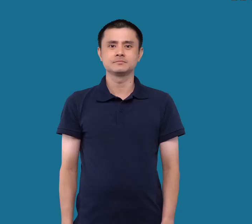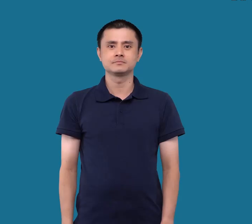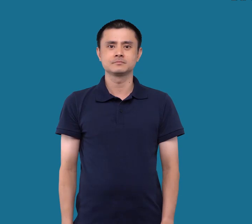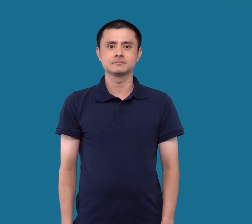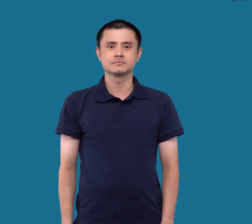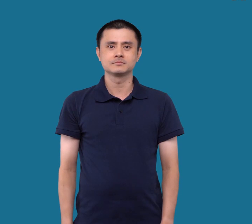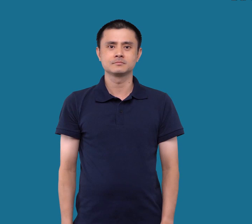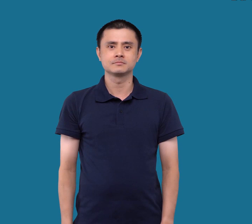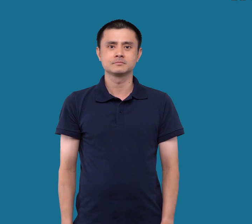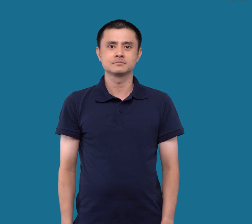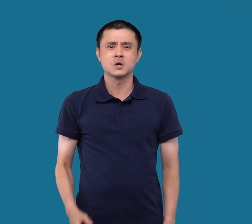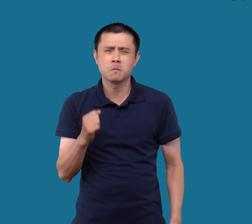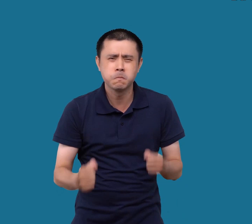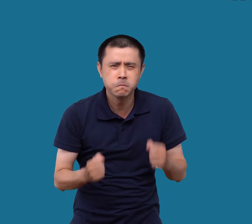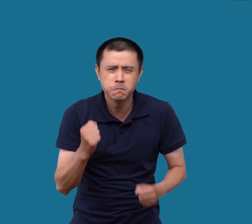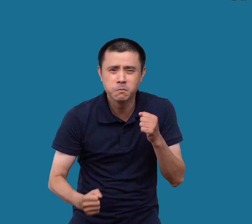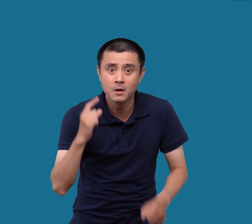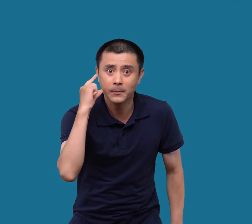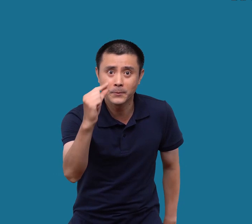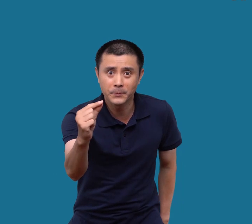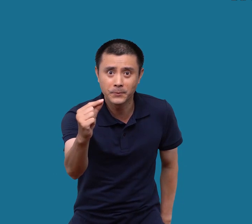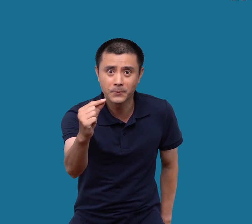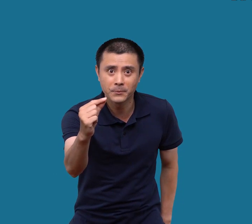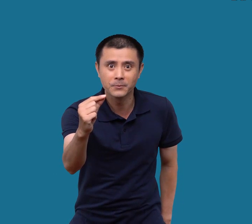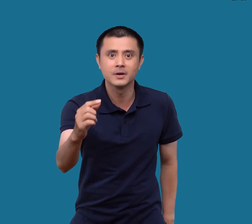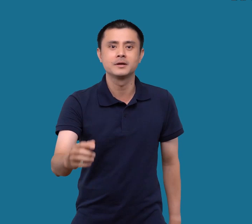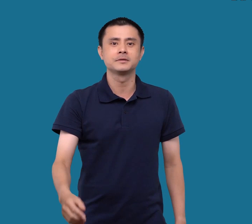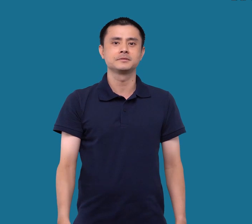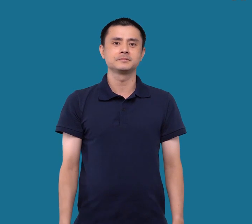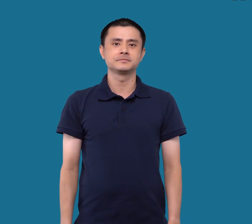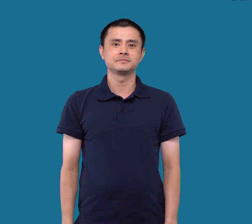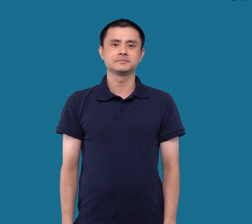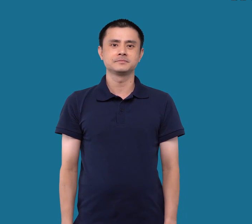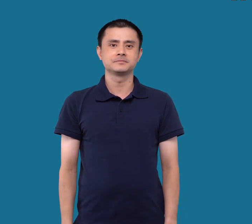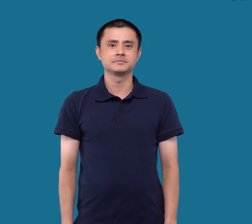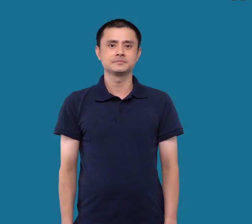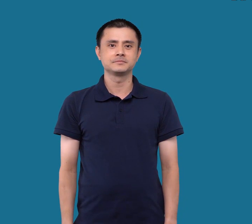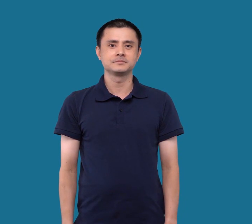Ba chân bốn cẳng